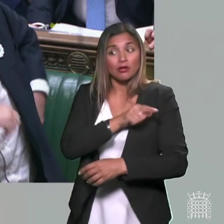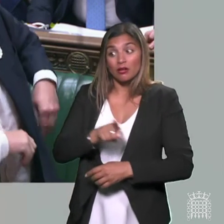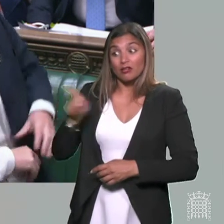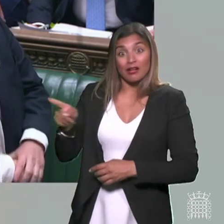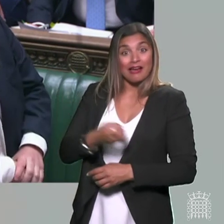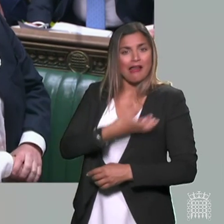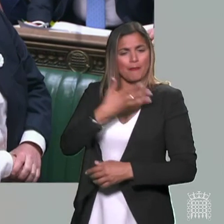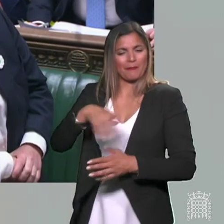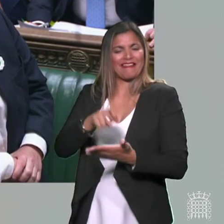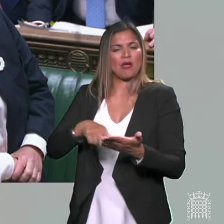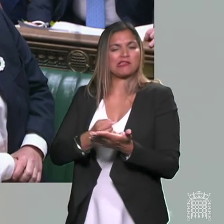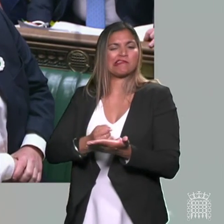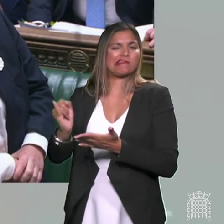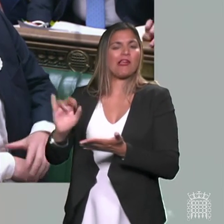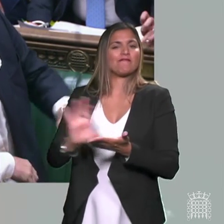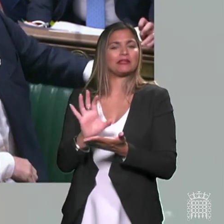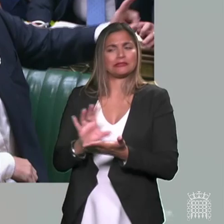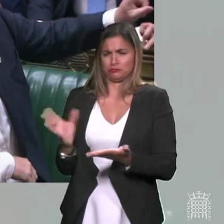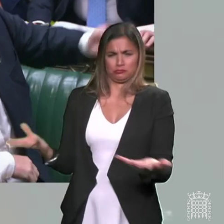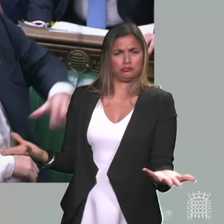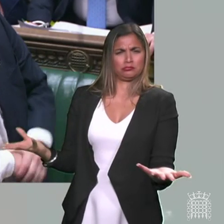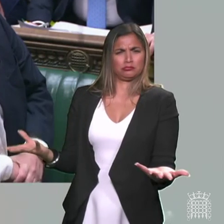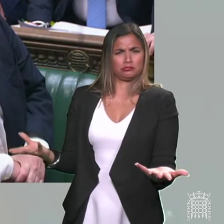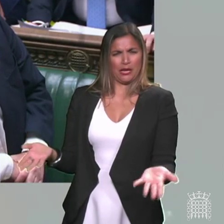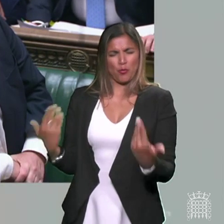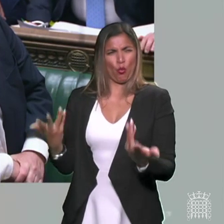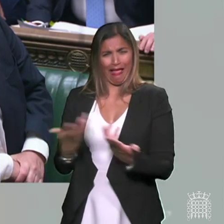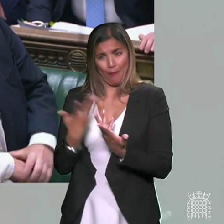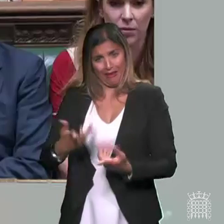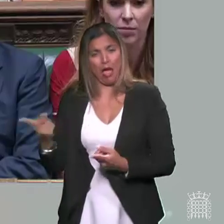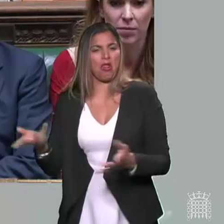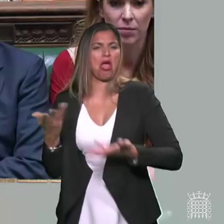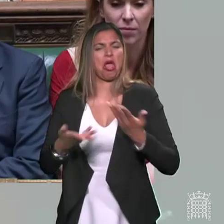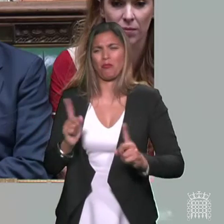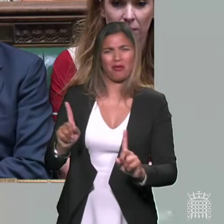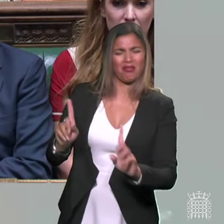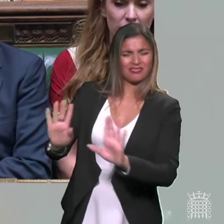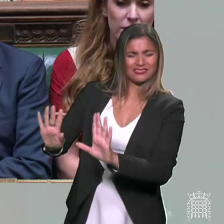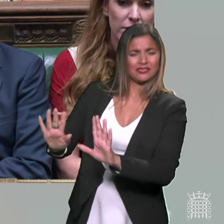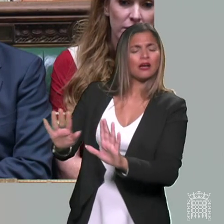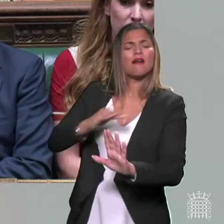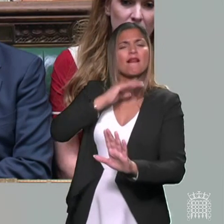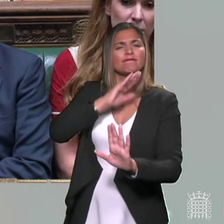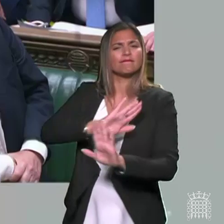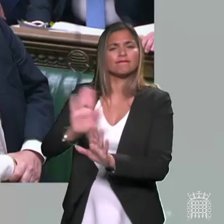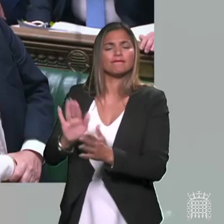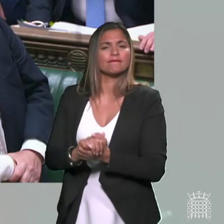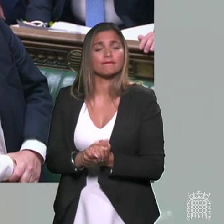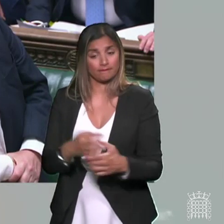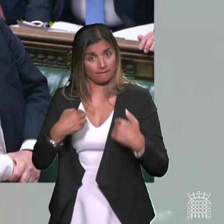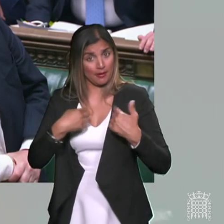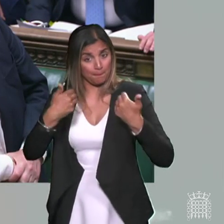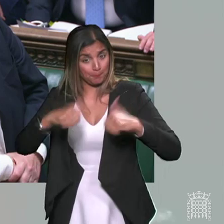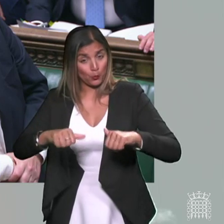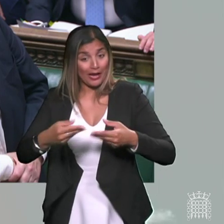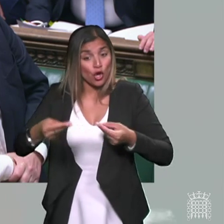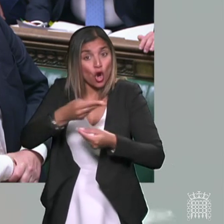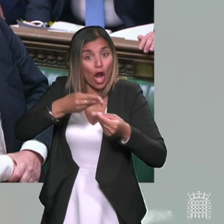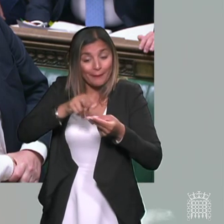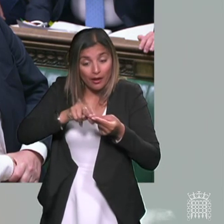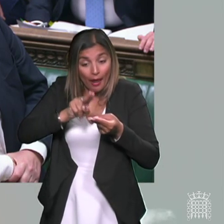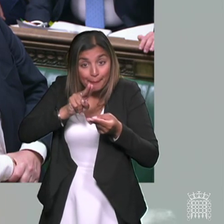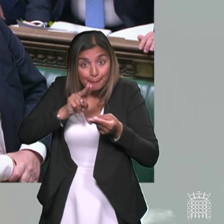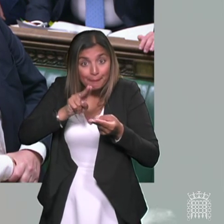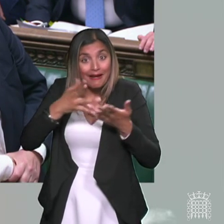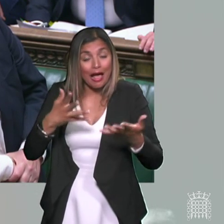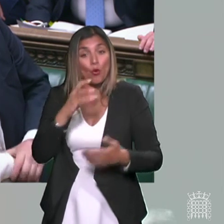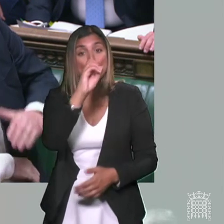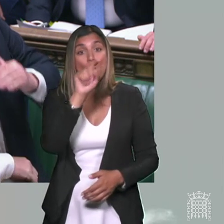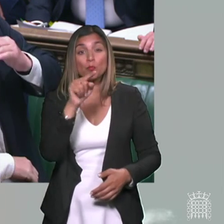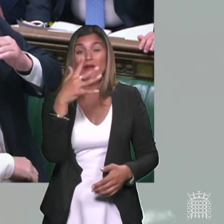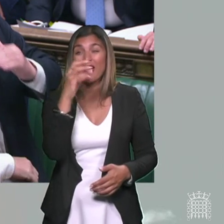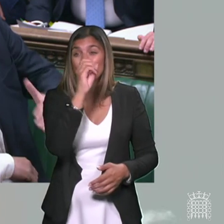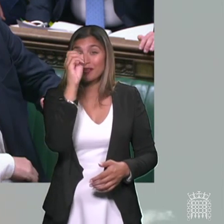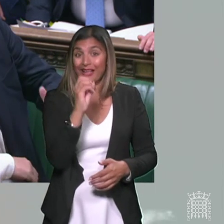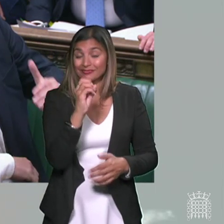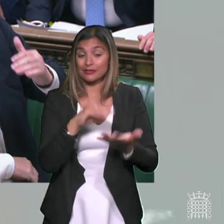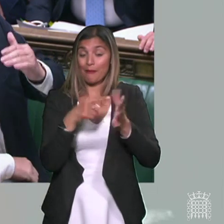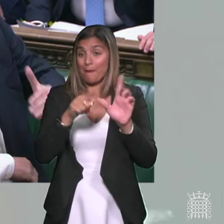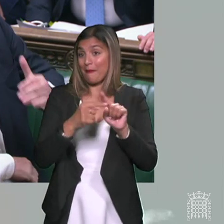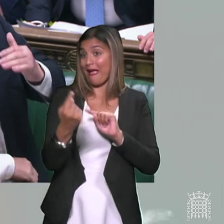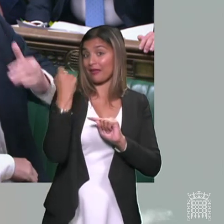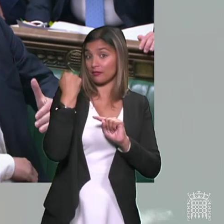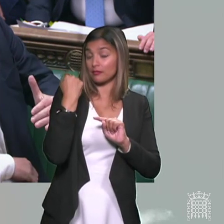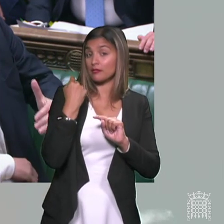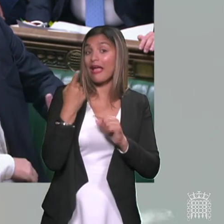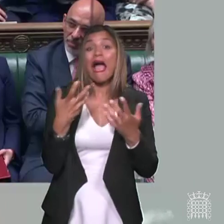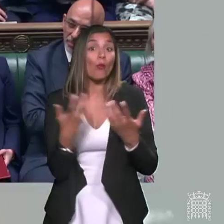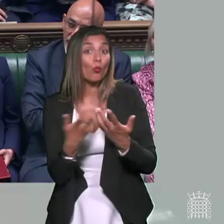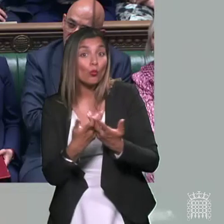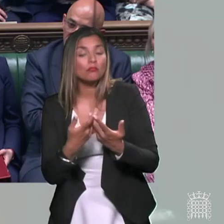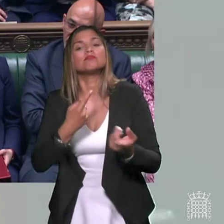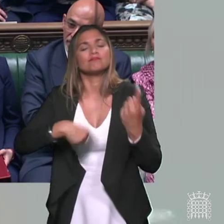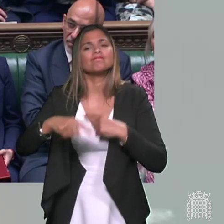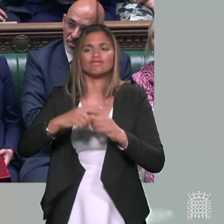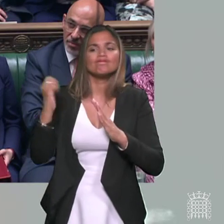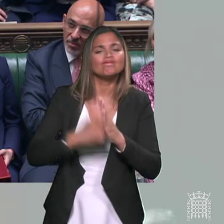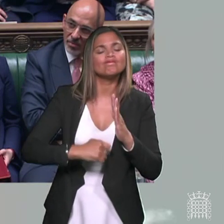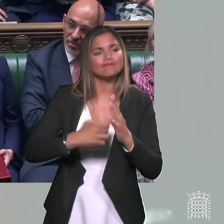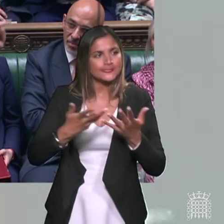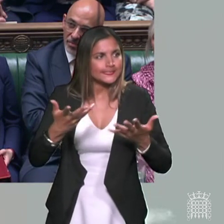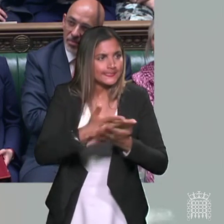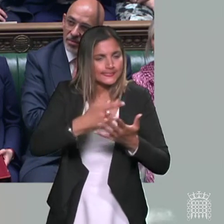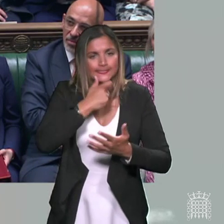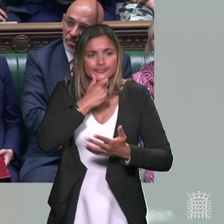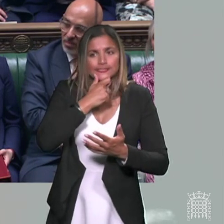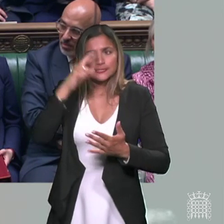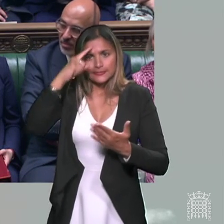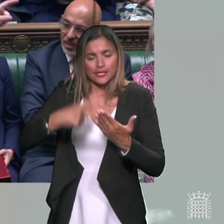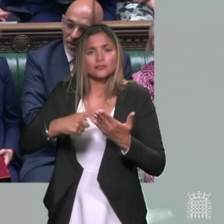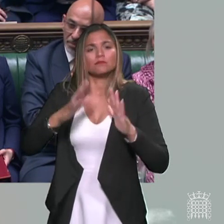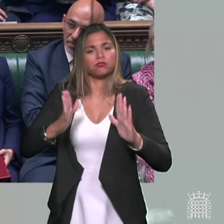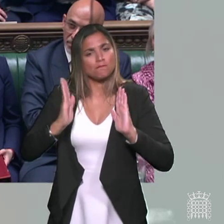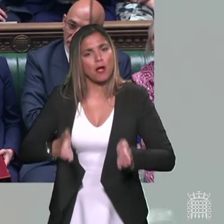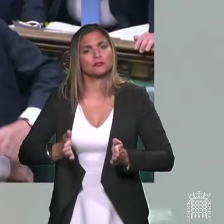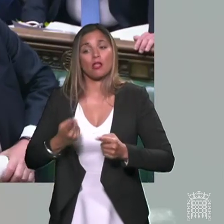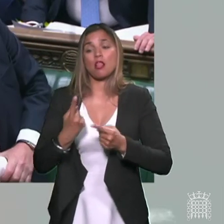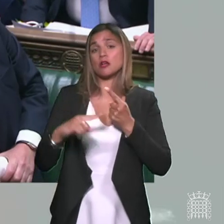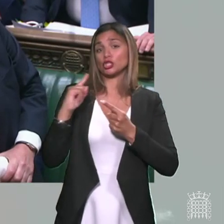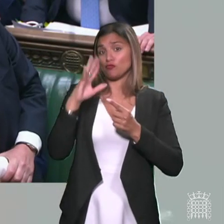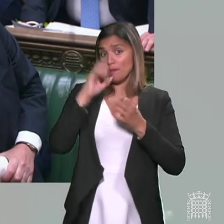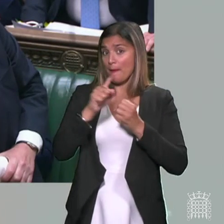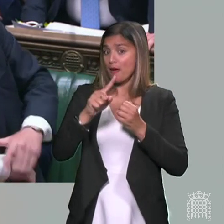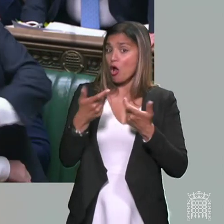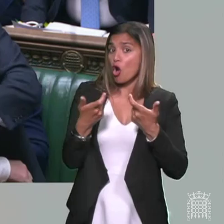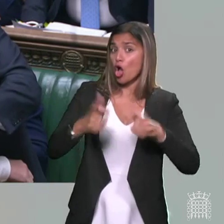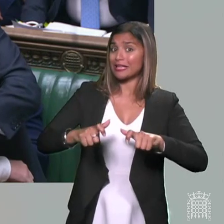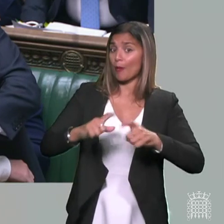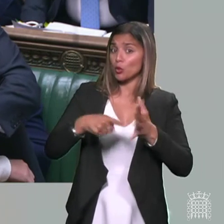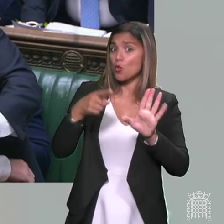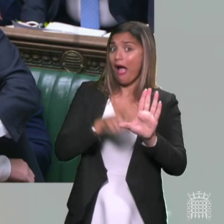Labour Members do not have a leg to stand on. I can tell the right honourable and learned Gentleman something else: the reason we have growth at 0.5% in May is that we took the tough decisions to come out of lockdown on 19 July last year, which he said was “reckless”.